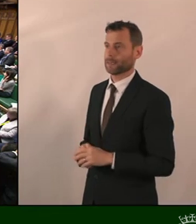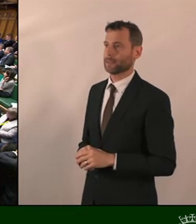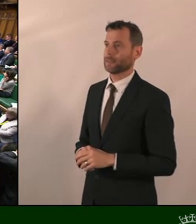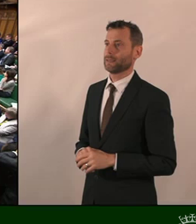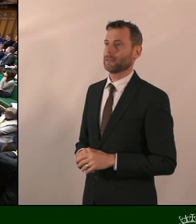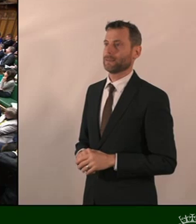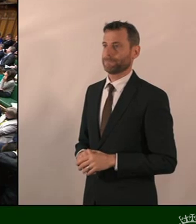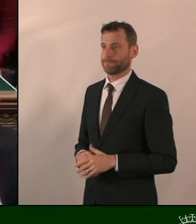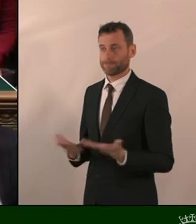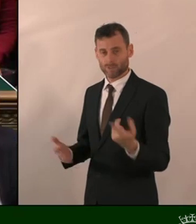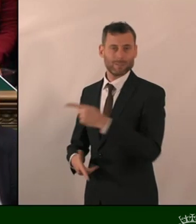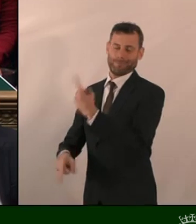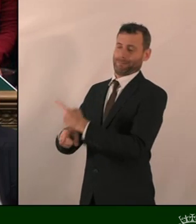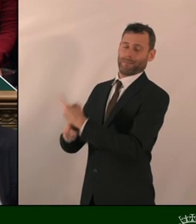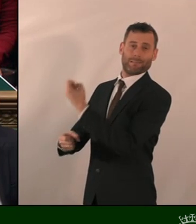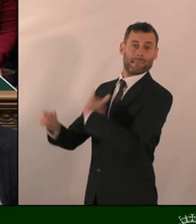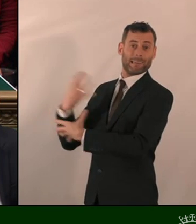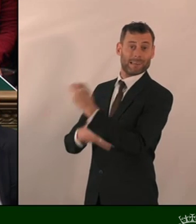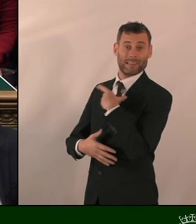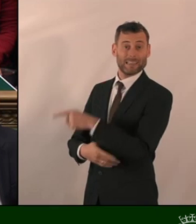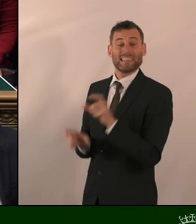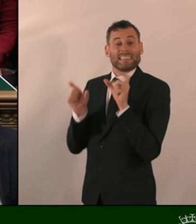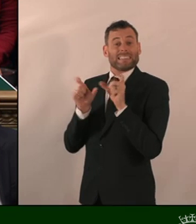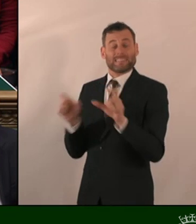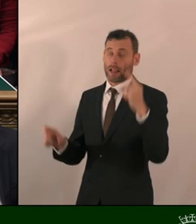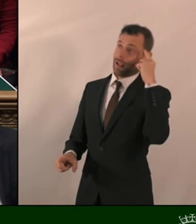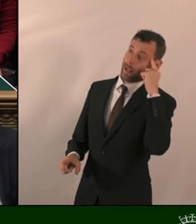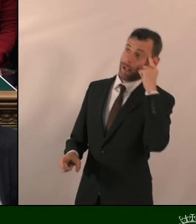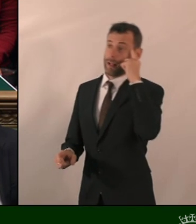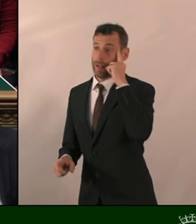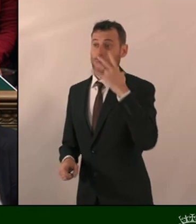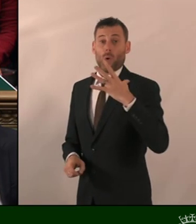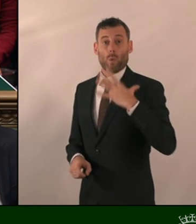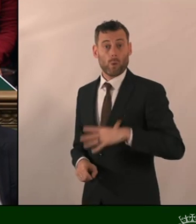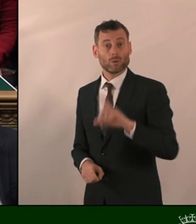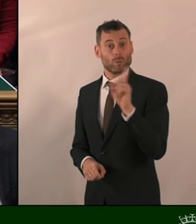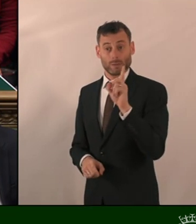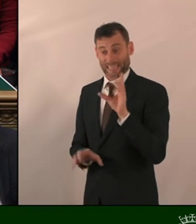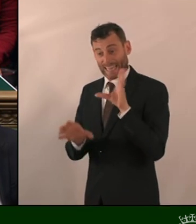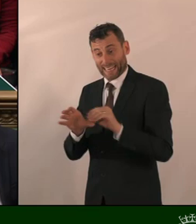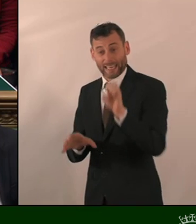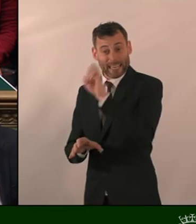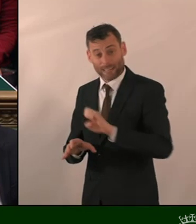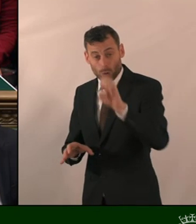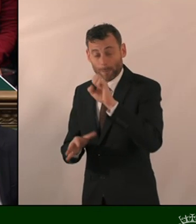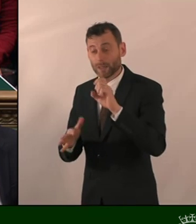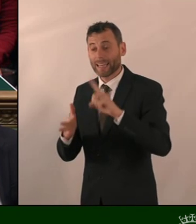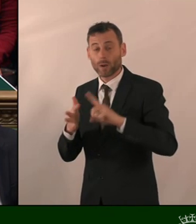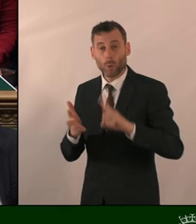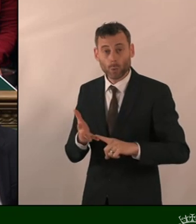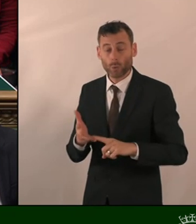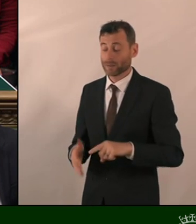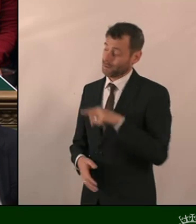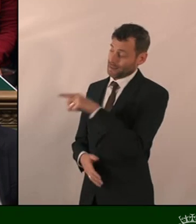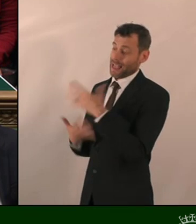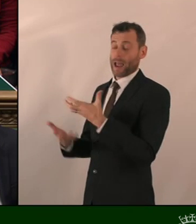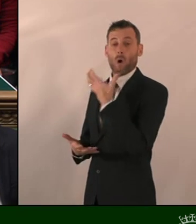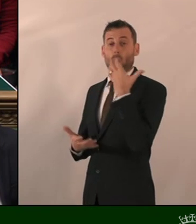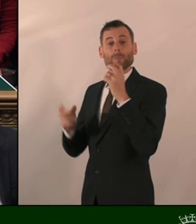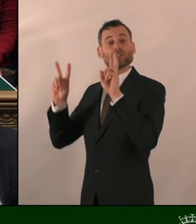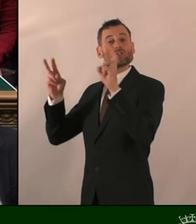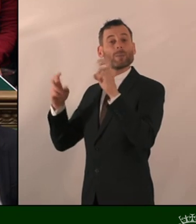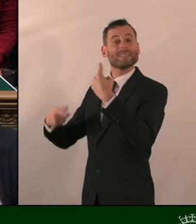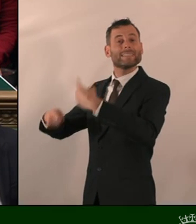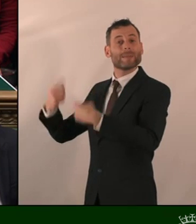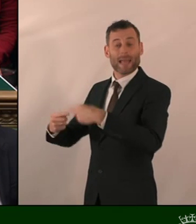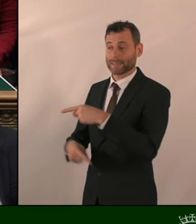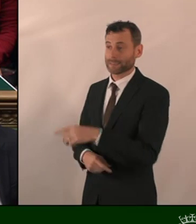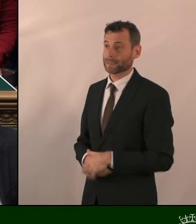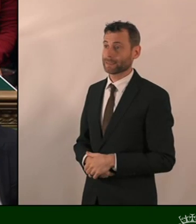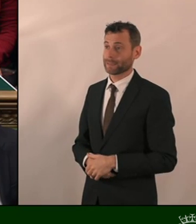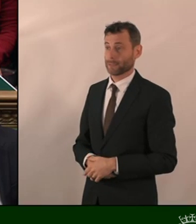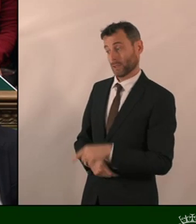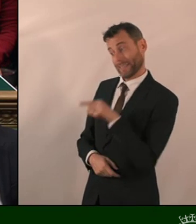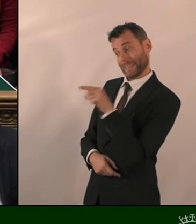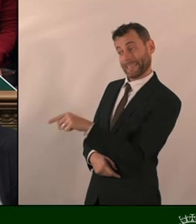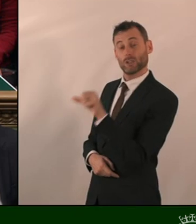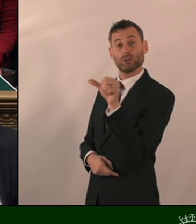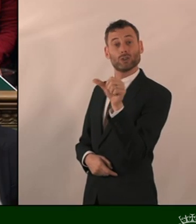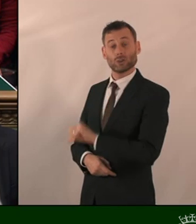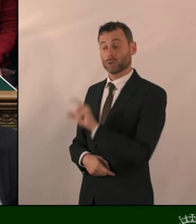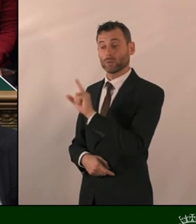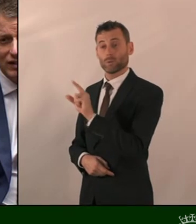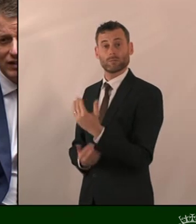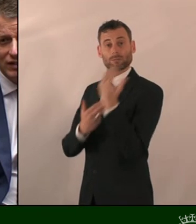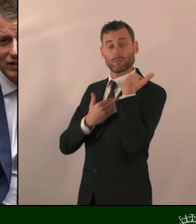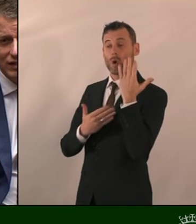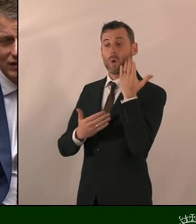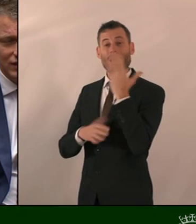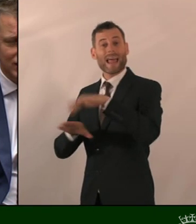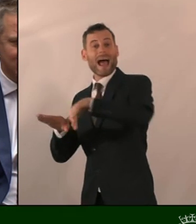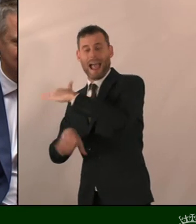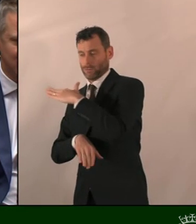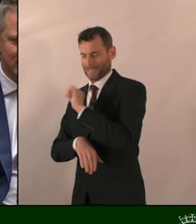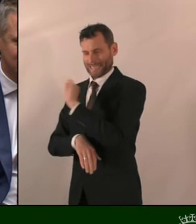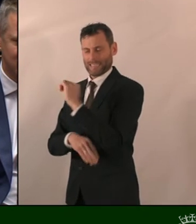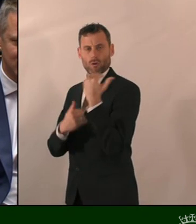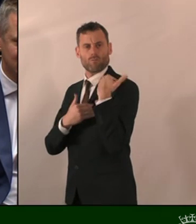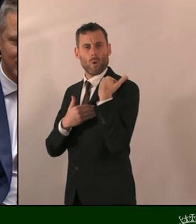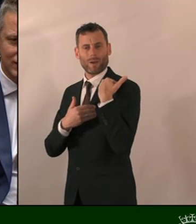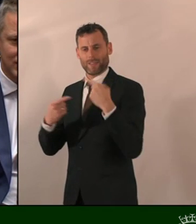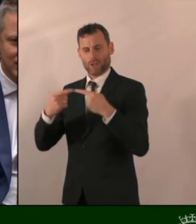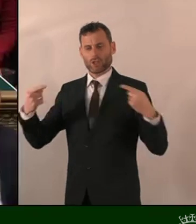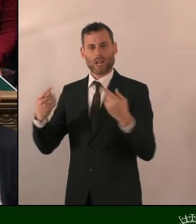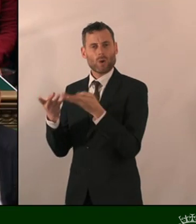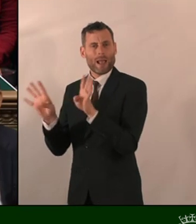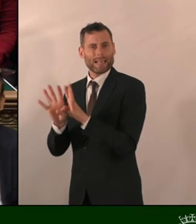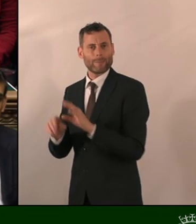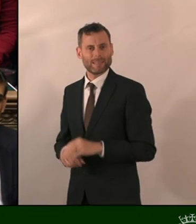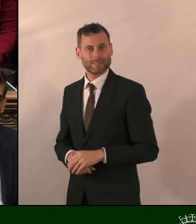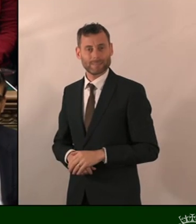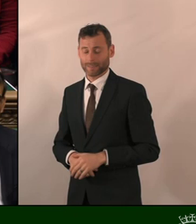Quite right, Mr Speaker. They are jabbering away, because they still cannot decide whether or not they want to be in the European Union, and the hottest topic of debate in the Labour party is what job the right honourable Gentleman should have in the shadow Cabinet after the leadership election.